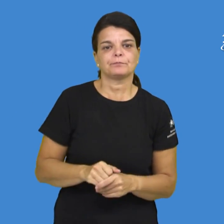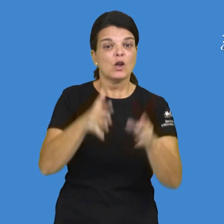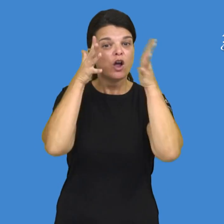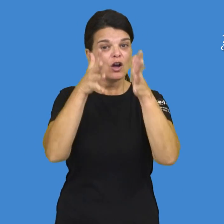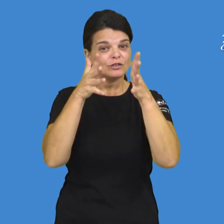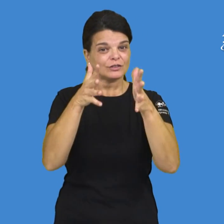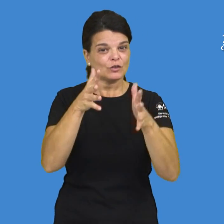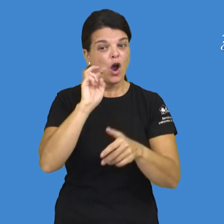aconsejar